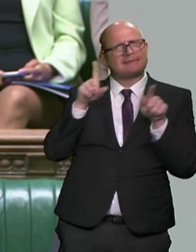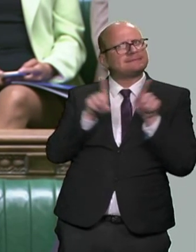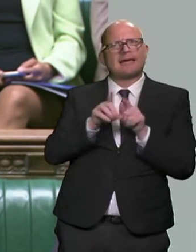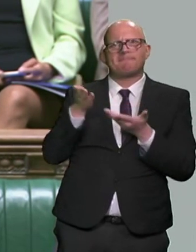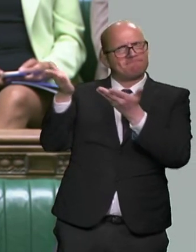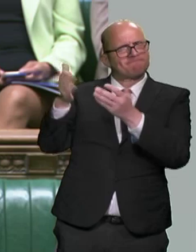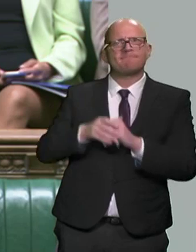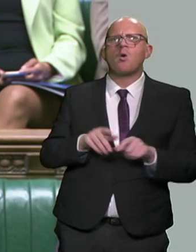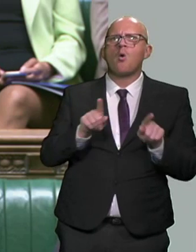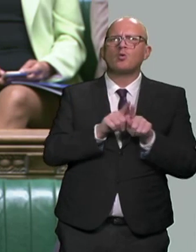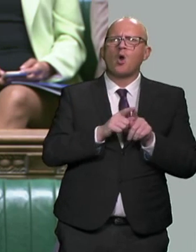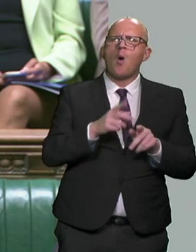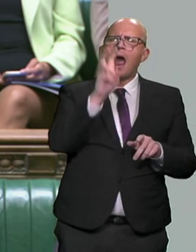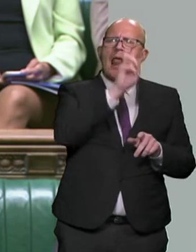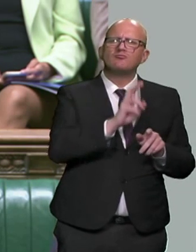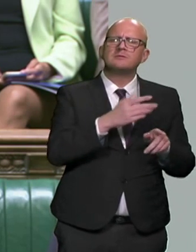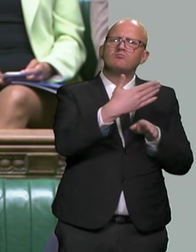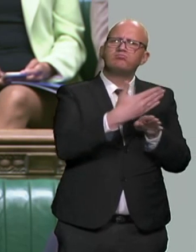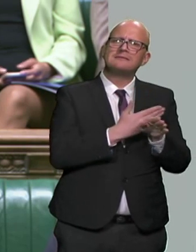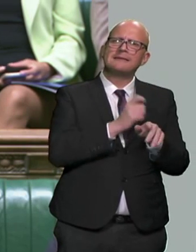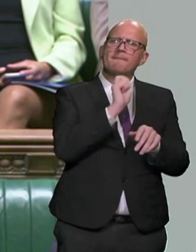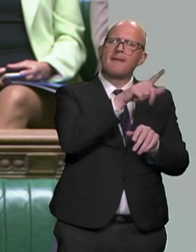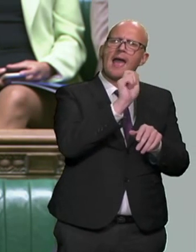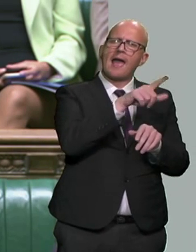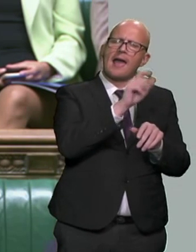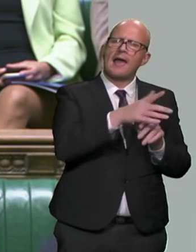Lastly, the hon. Lady made a comment about prepayment meters.